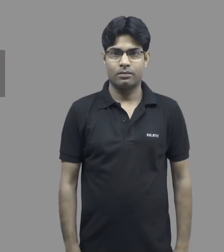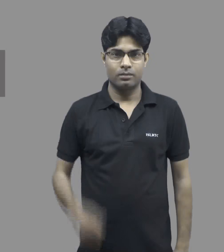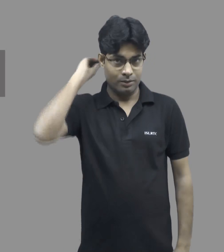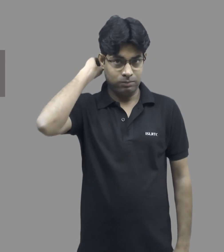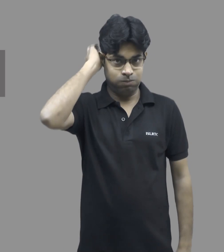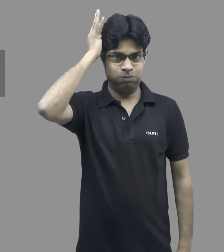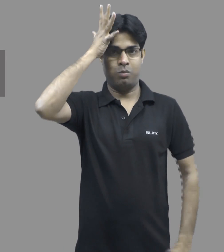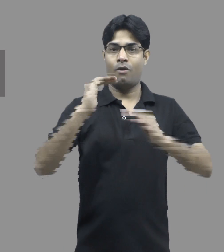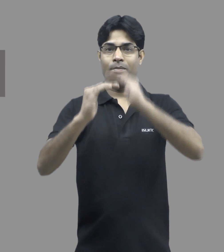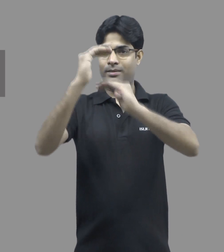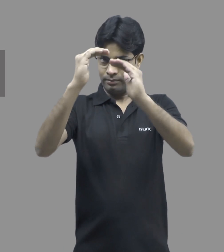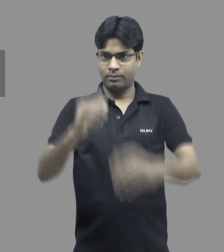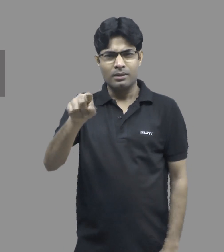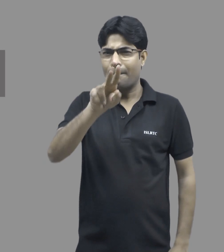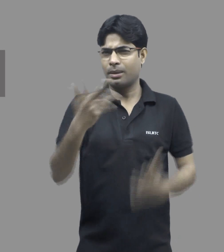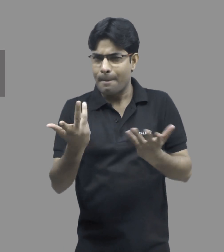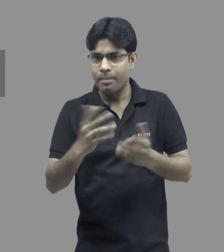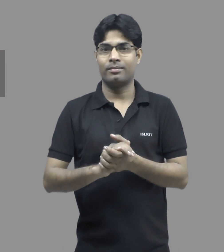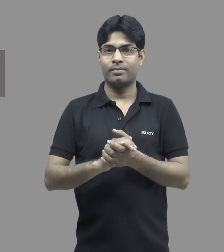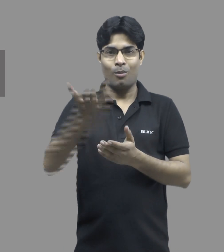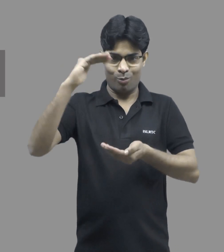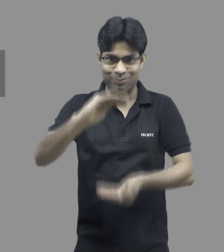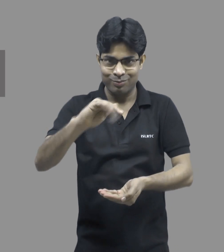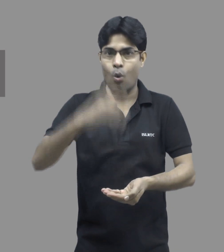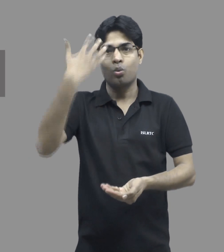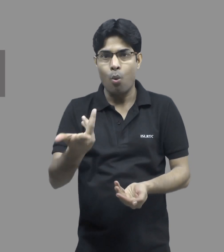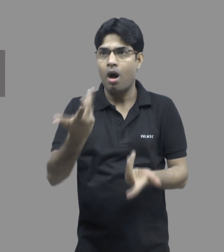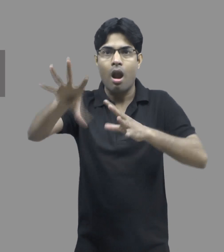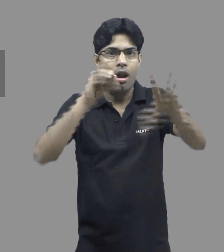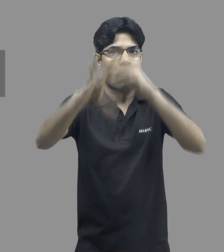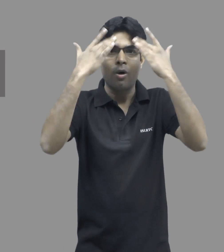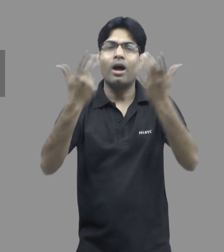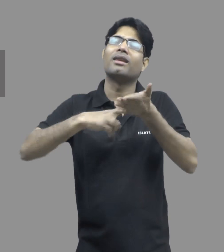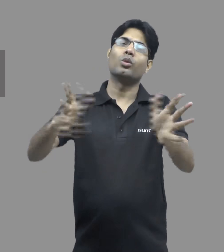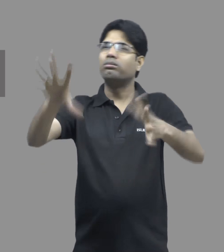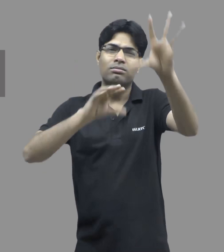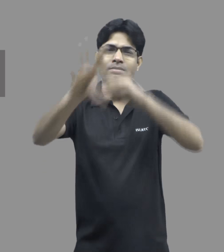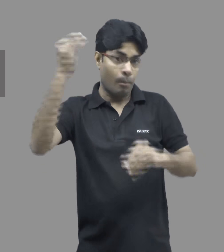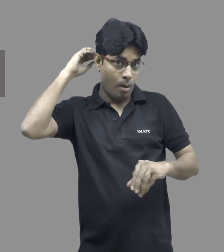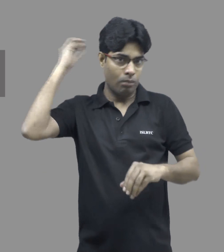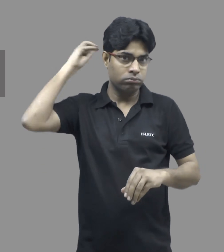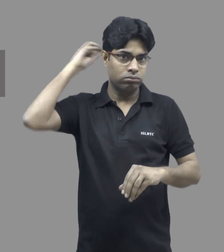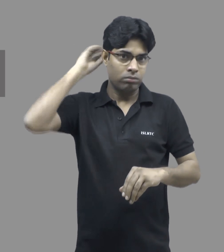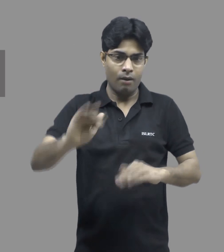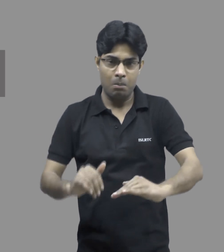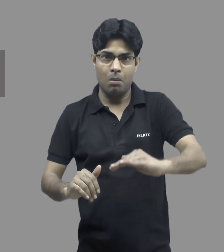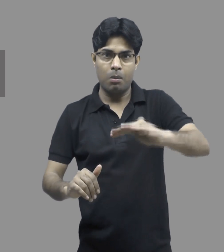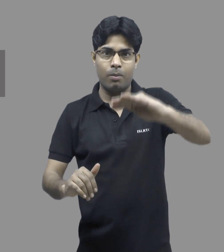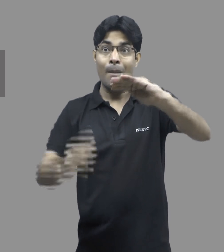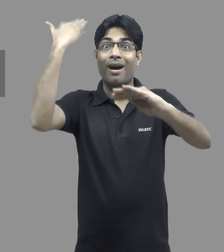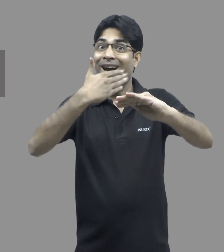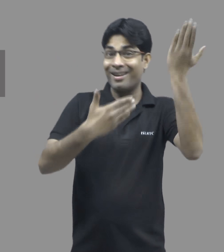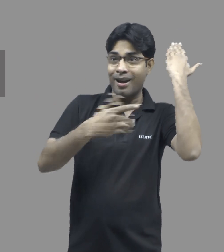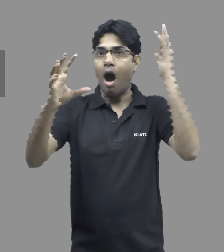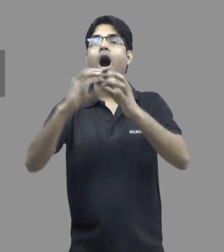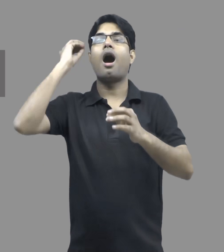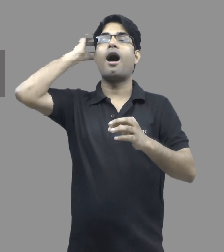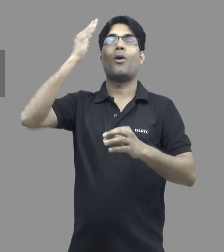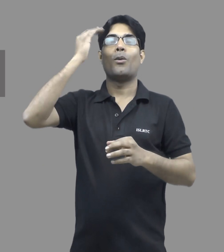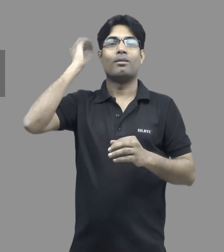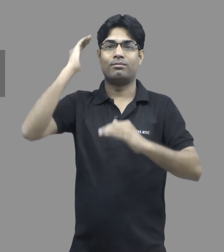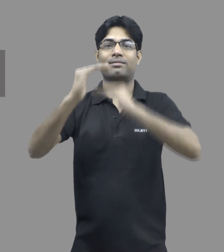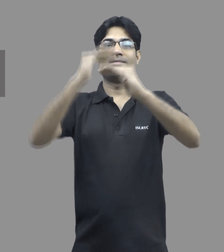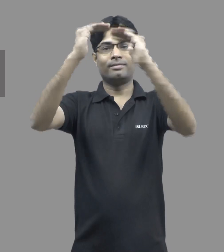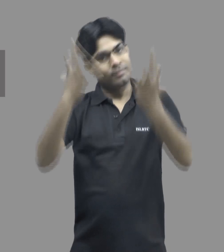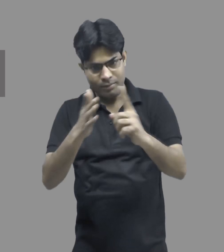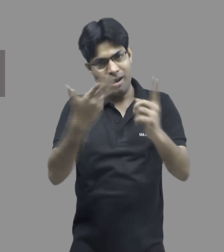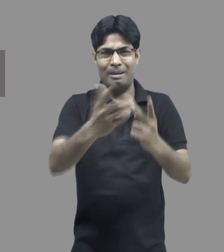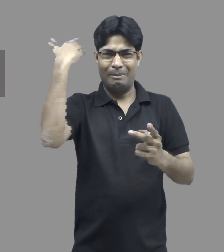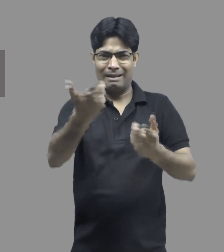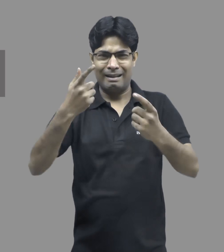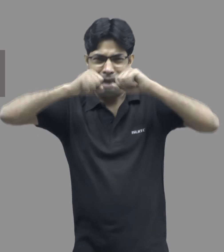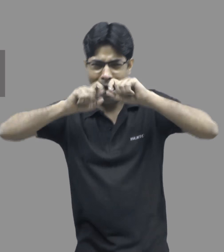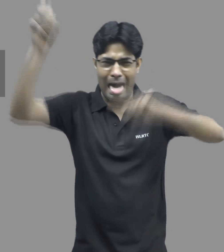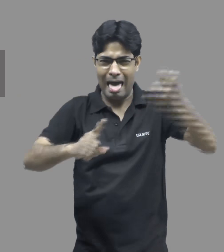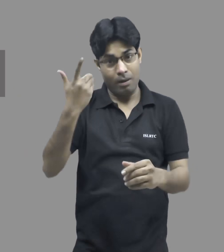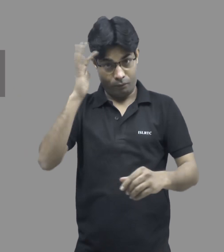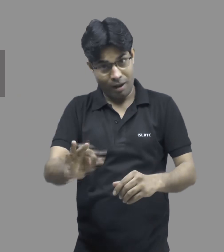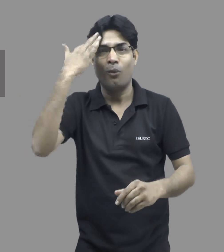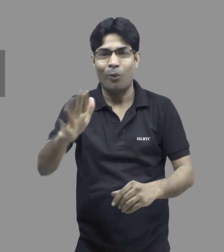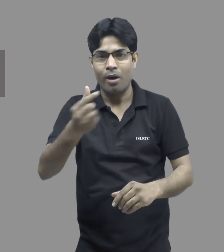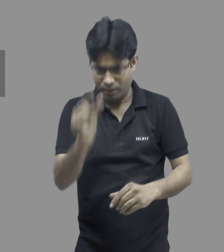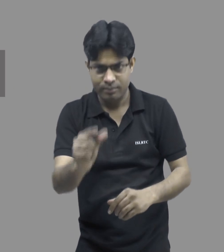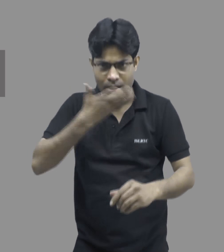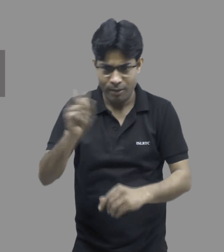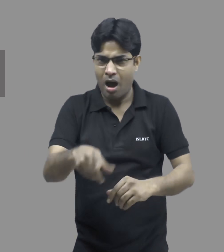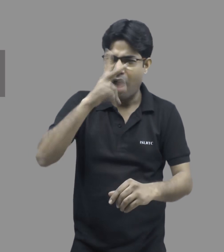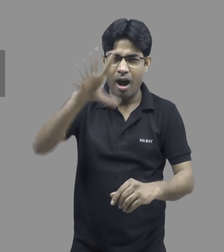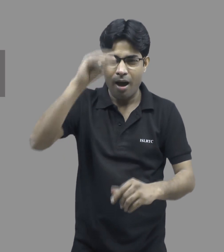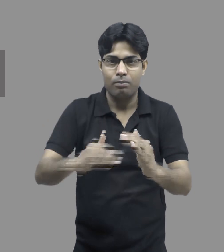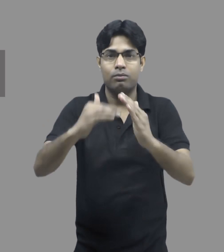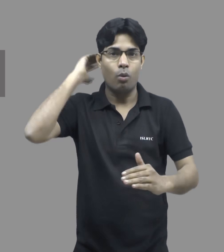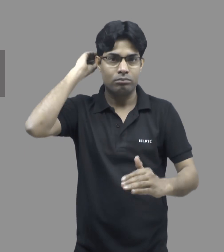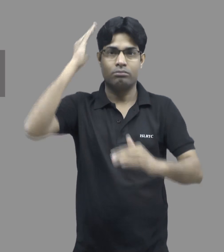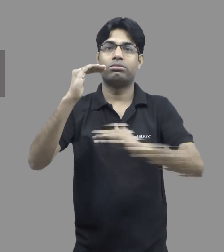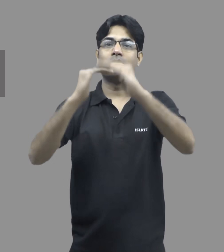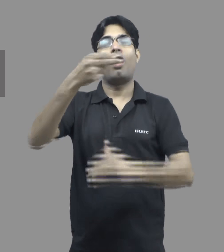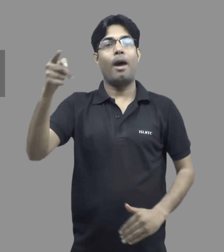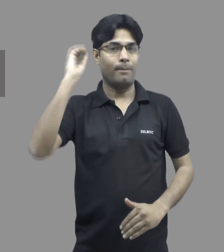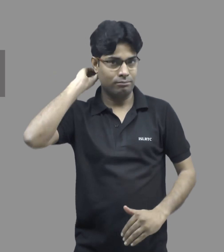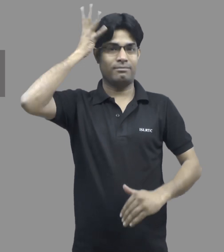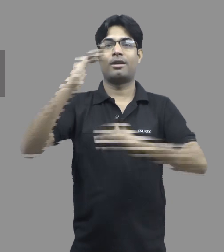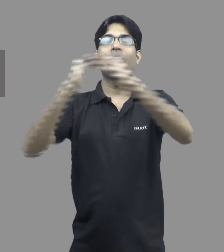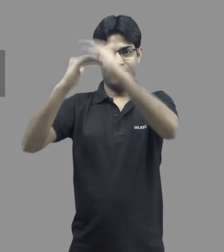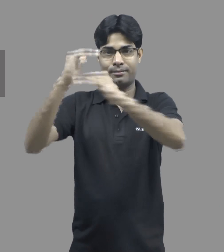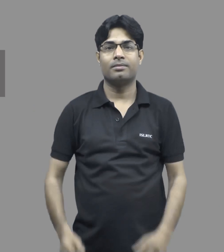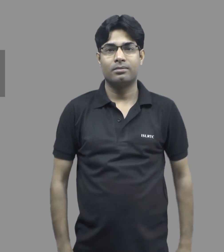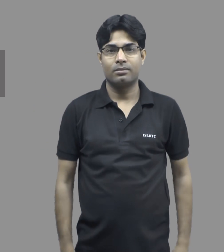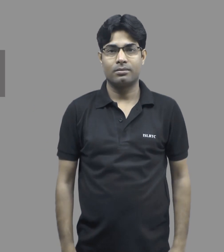Cognitive Development